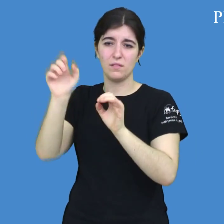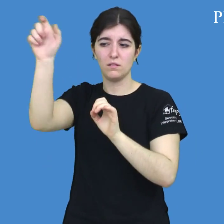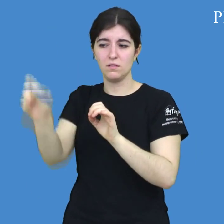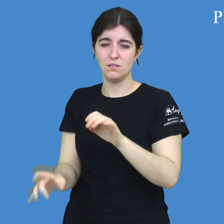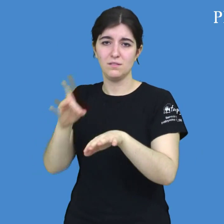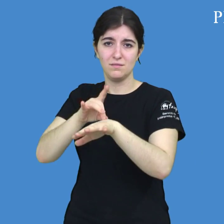persona